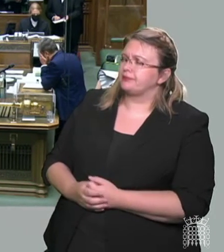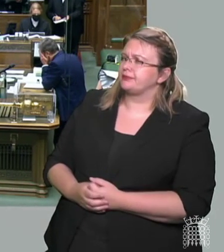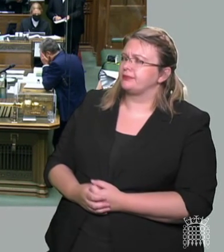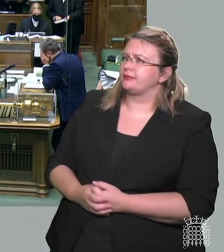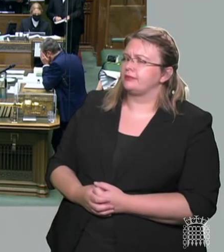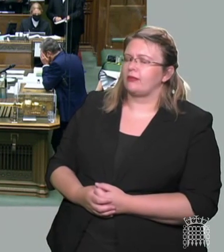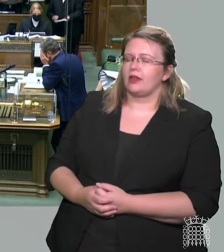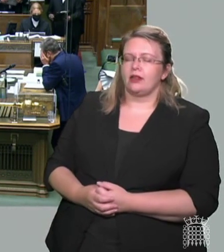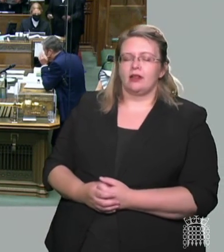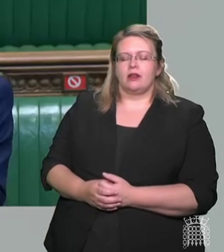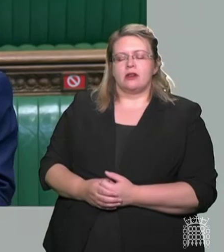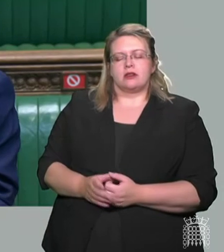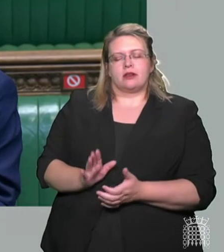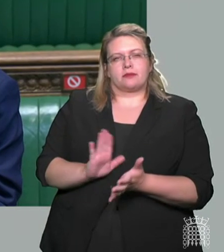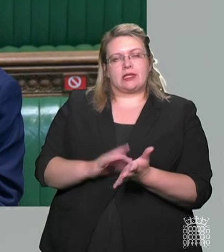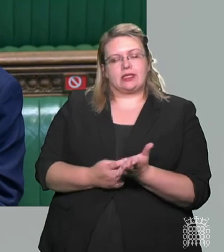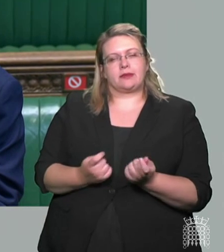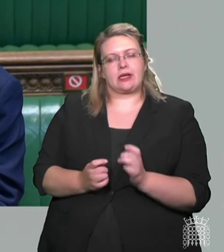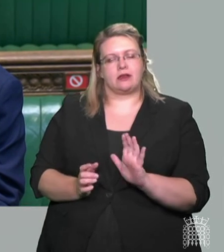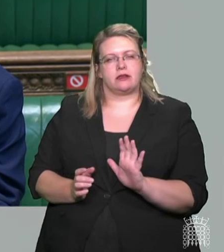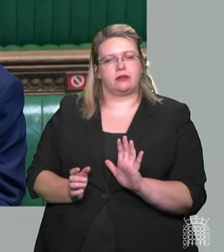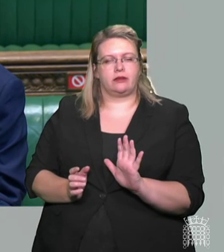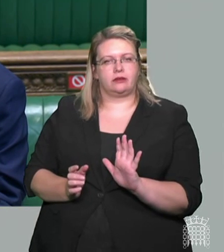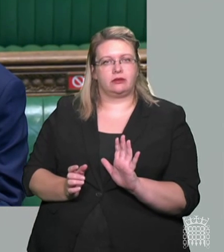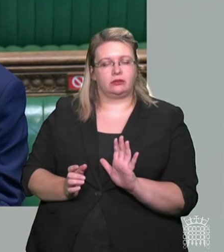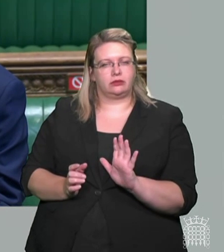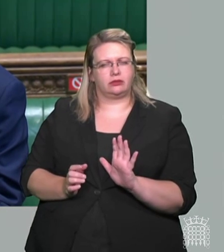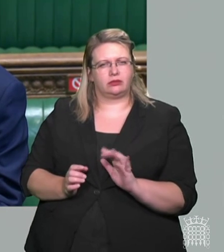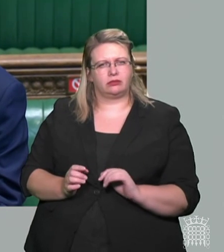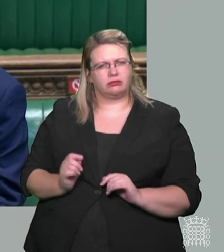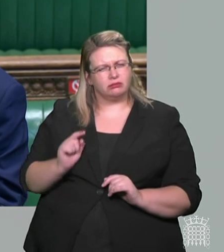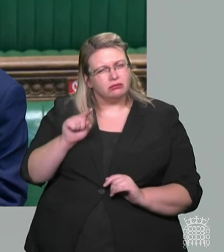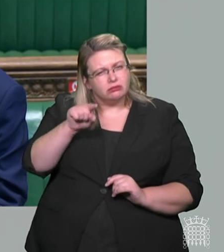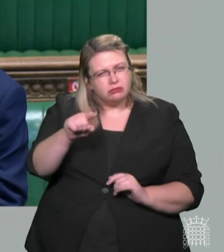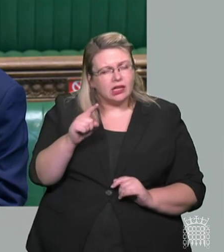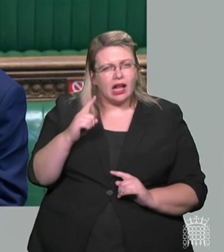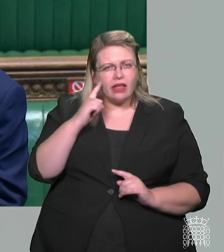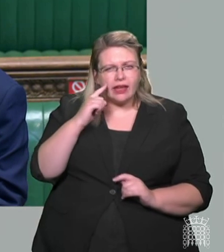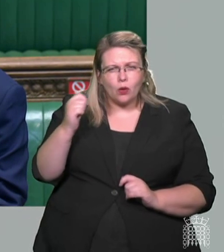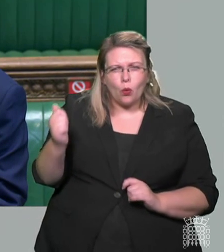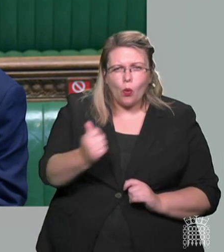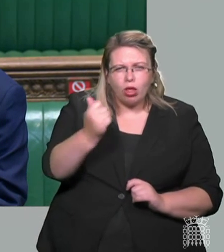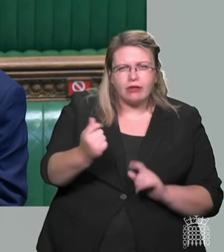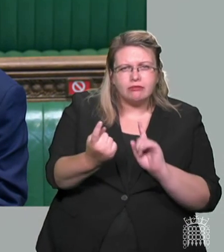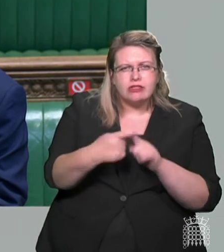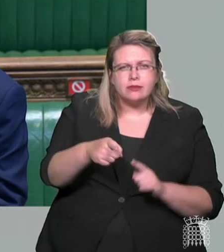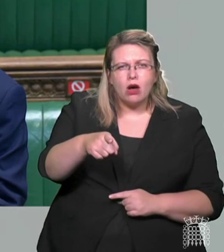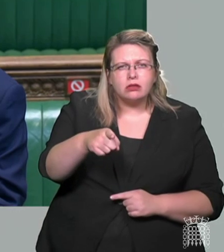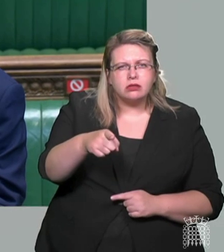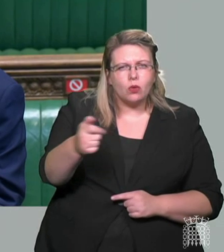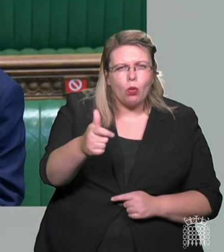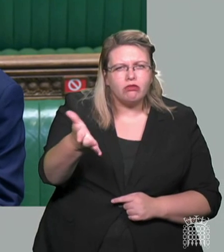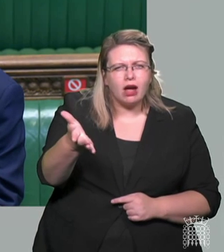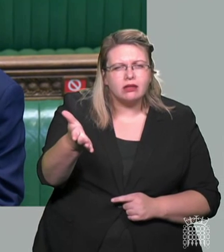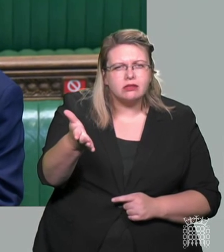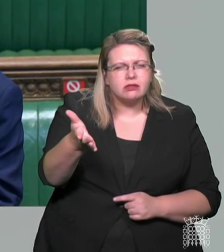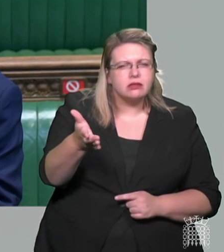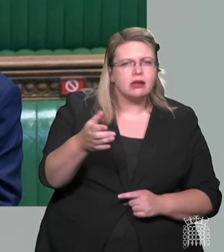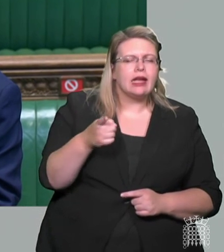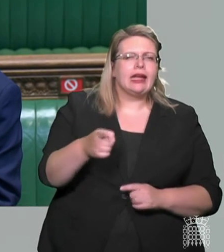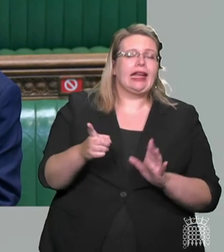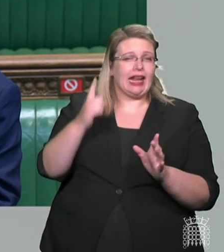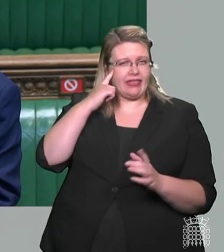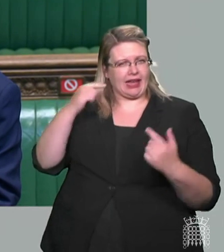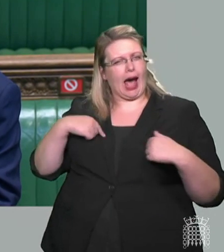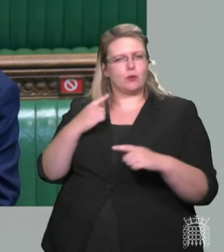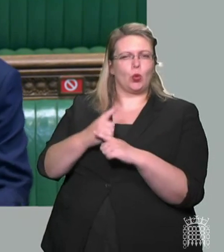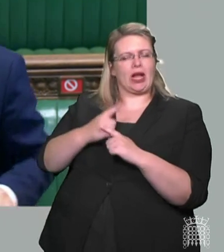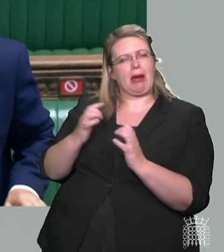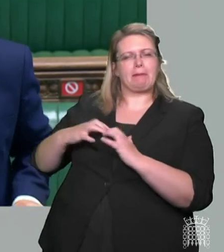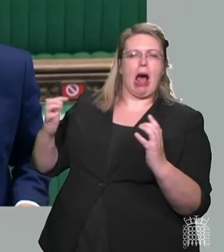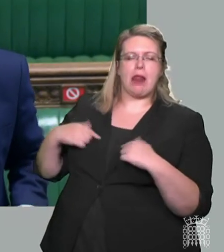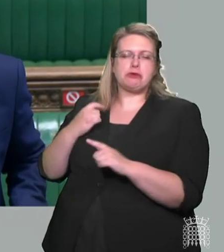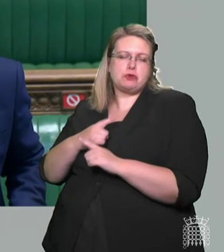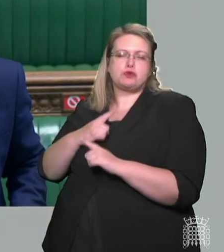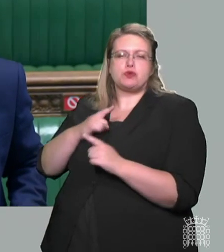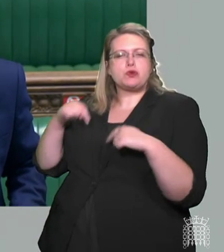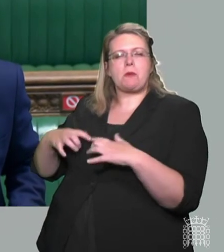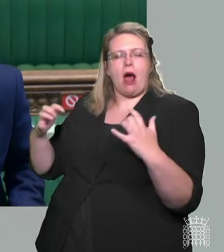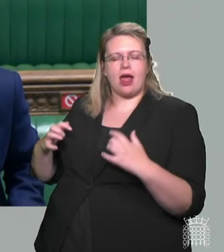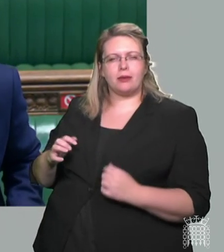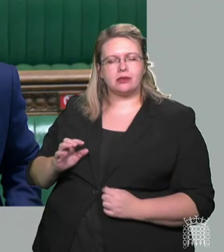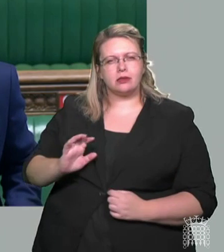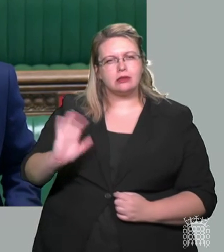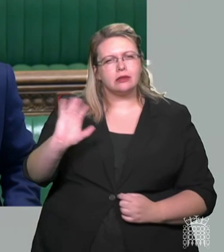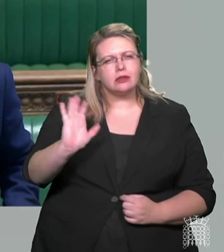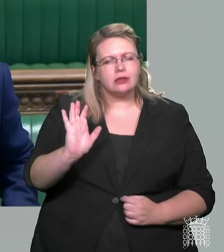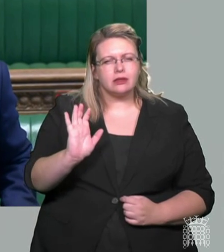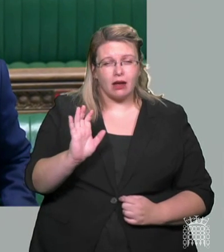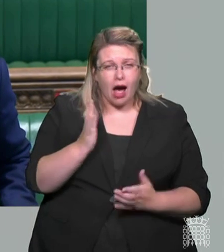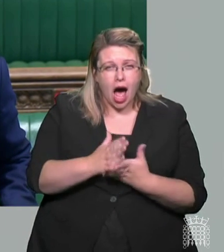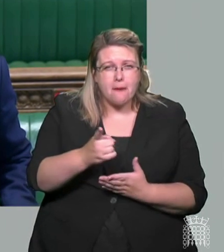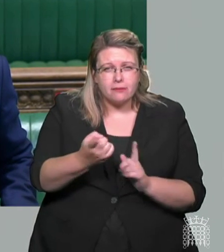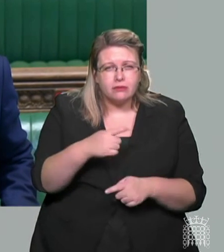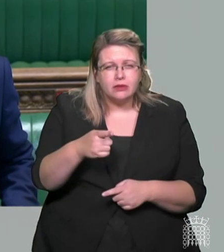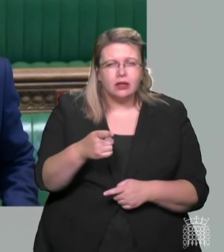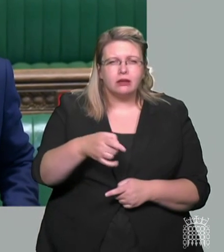I can hardly think that the Prime Minister thinks it is appropriate in response to a question about Ollie to suggest that this is, in his words, the “Westminster bubble”; the “Westminster bubble” in answer to that question, Prime Minister?